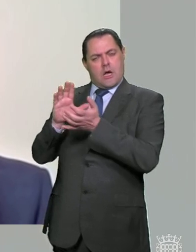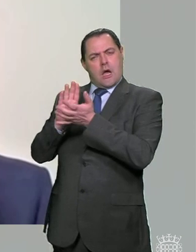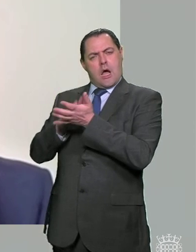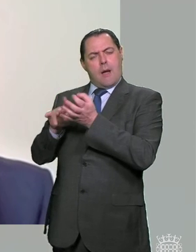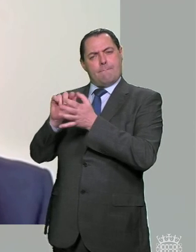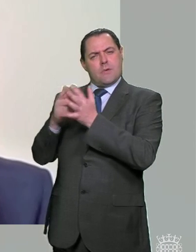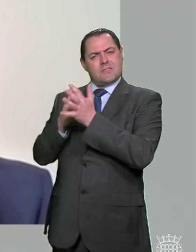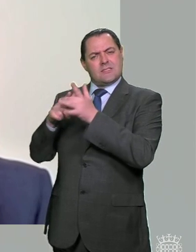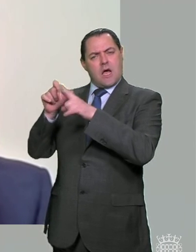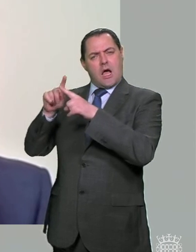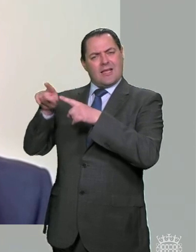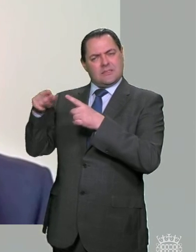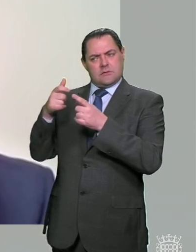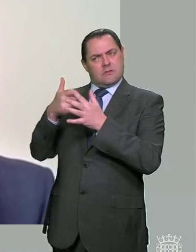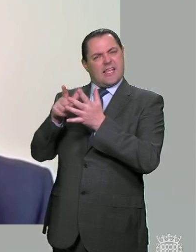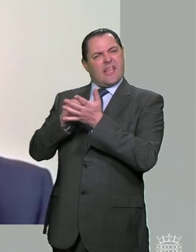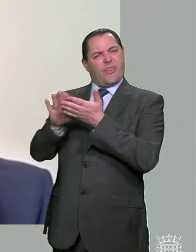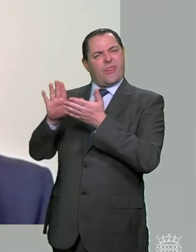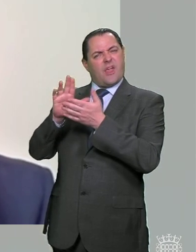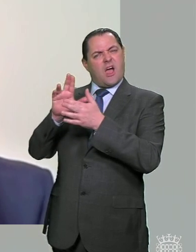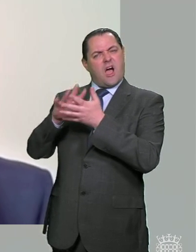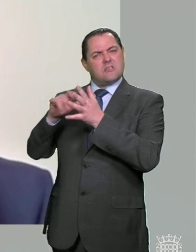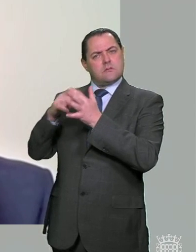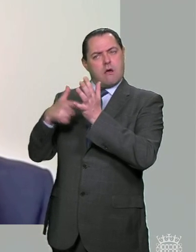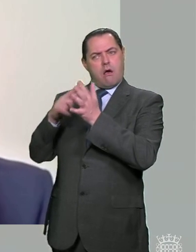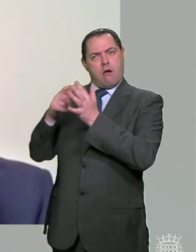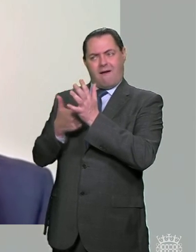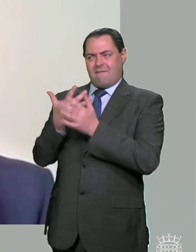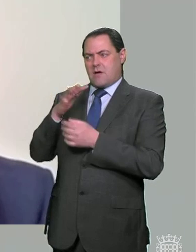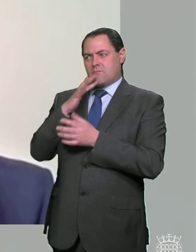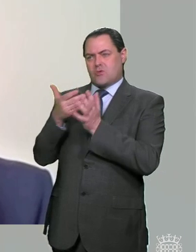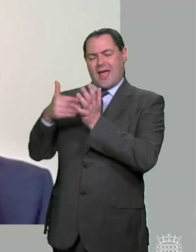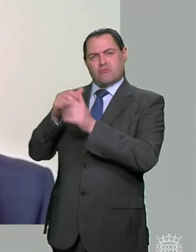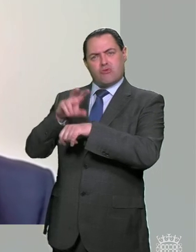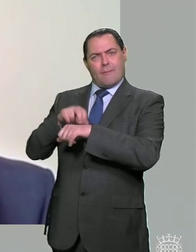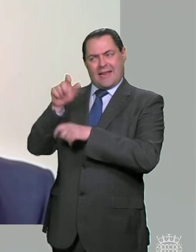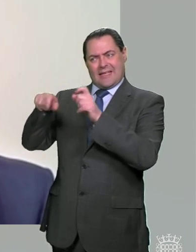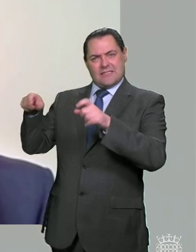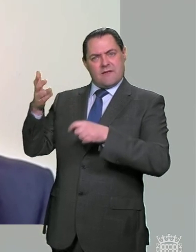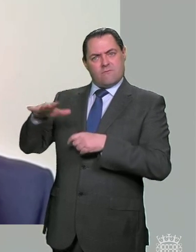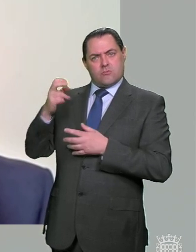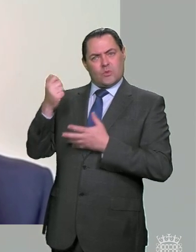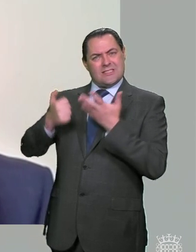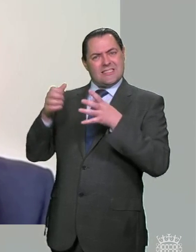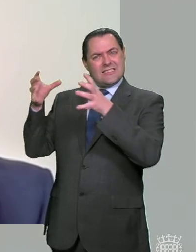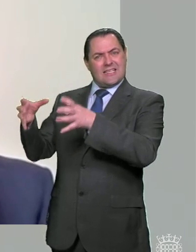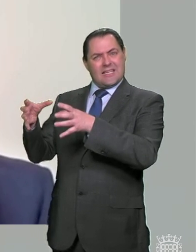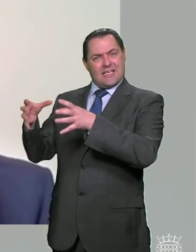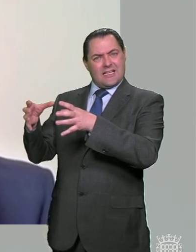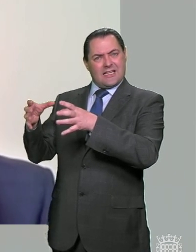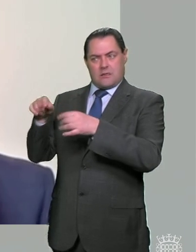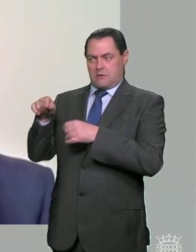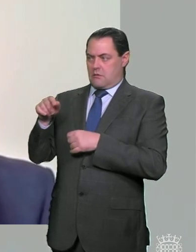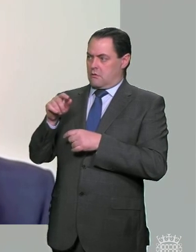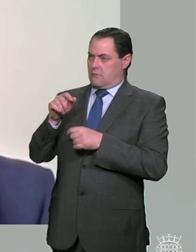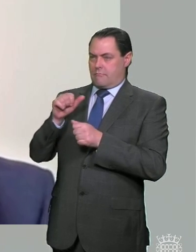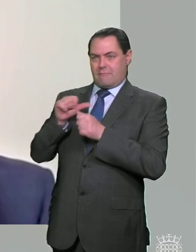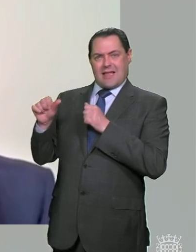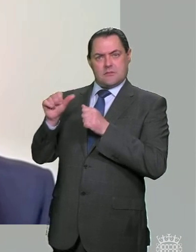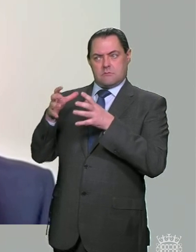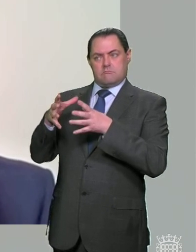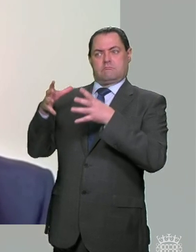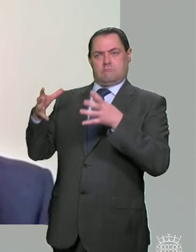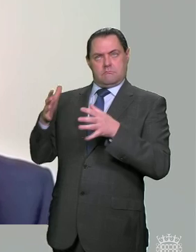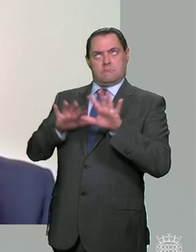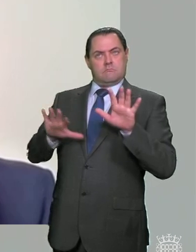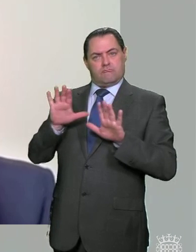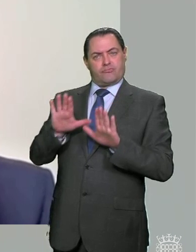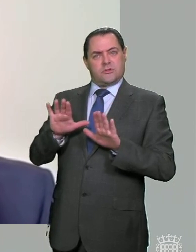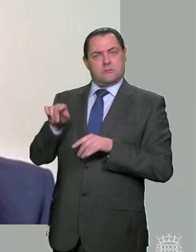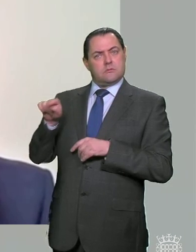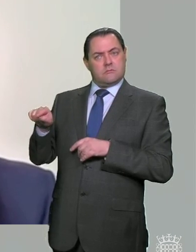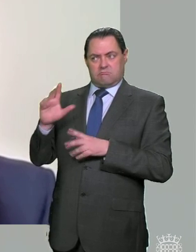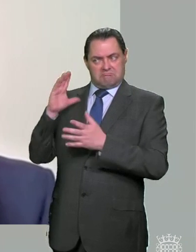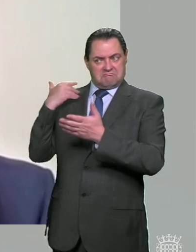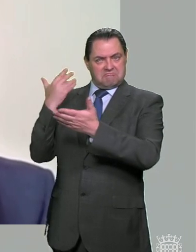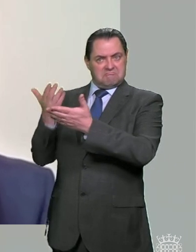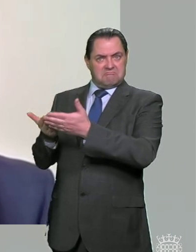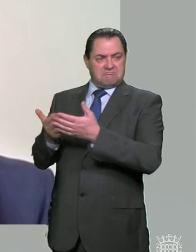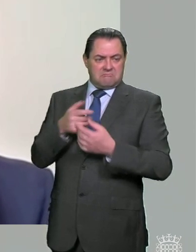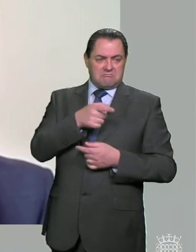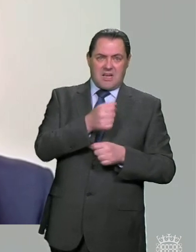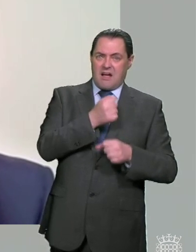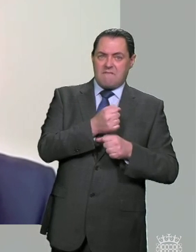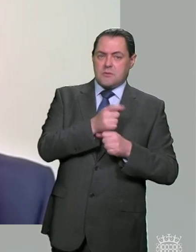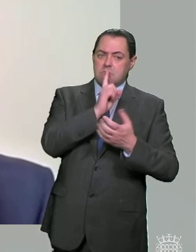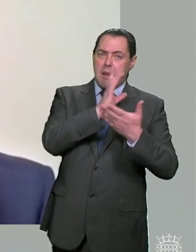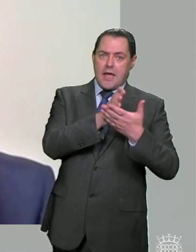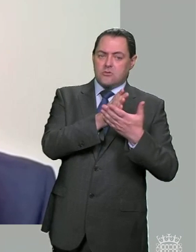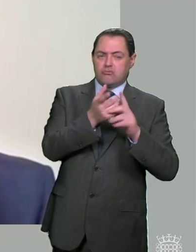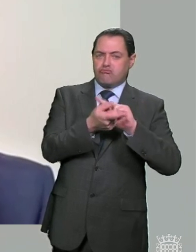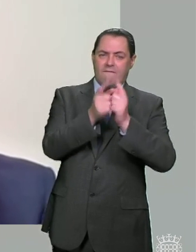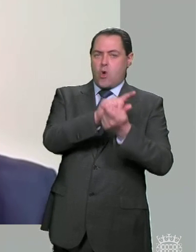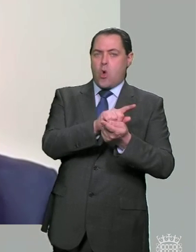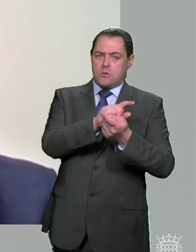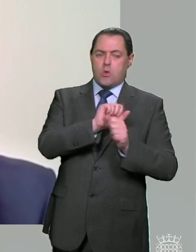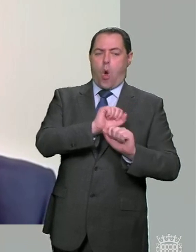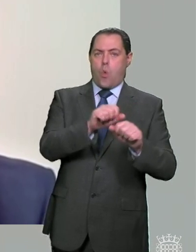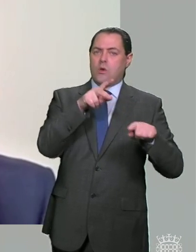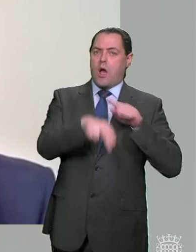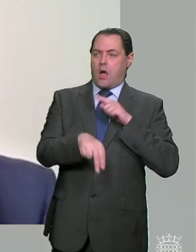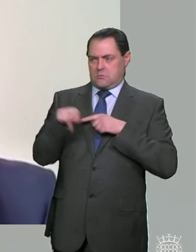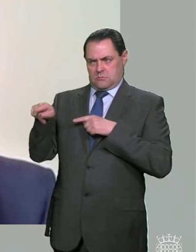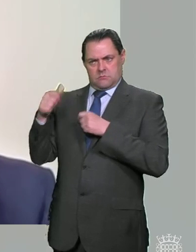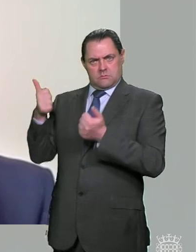commissioner, Keith Hunter, has put well over 500 additional officers on our streets since 2016—the largest proportional increase in the country—and was doing so well before the Government pledged to reverse their own cuts.